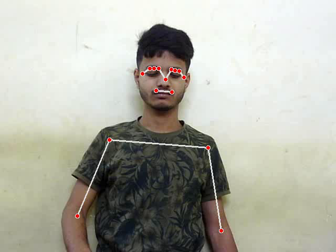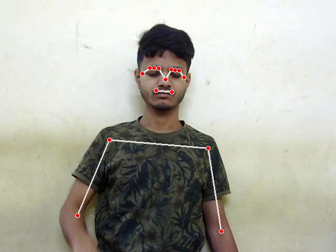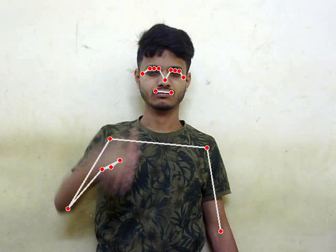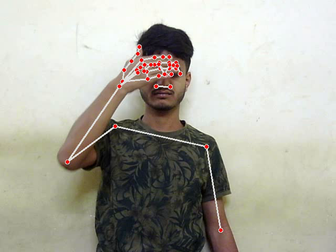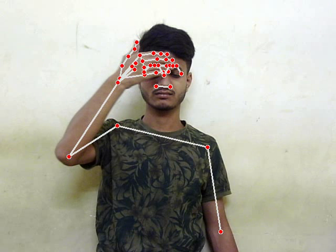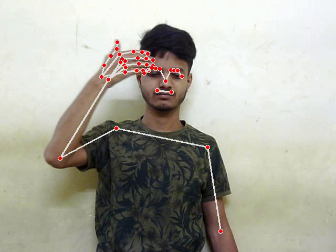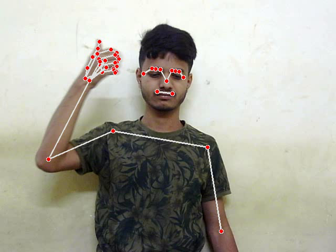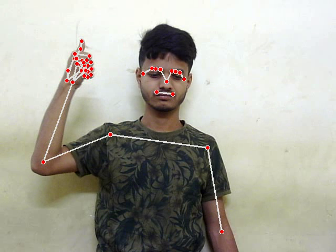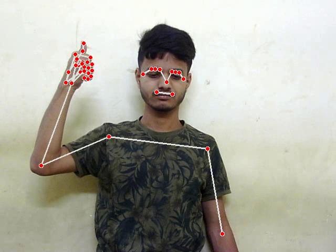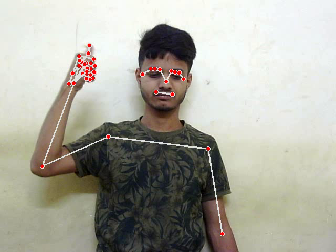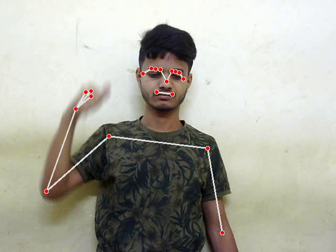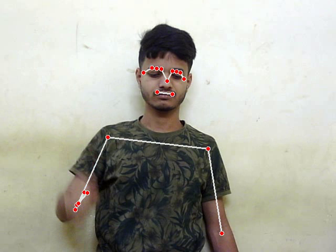forget